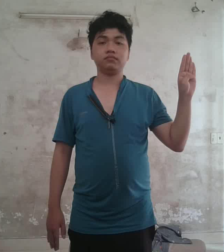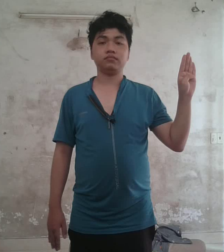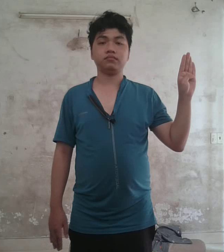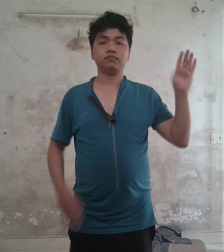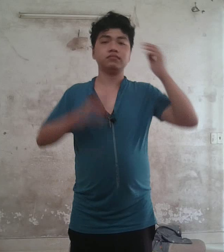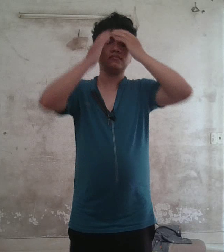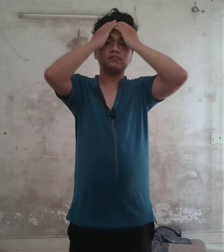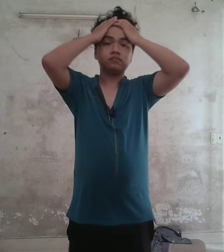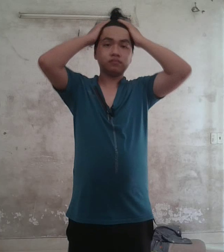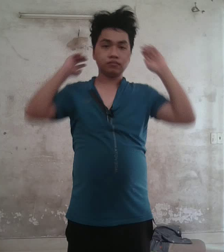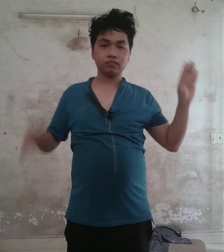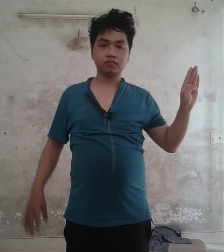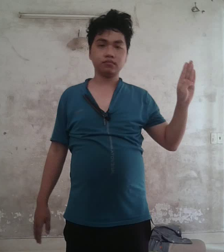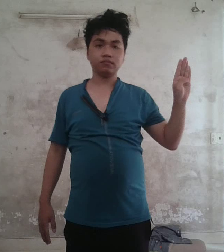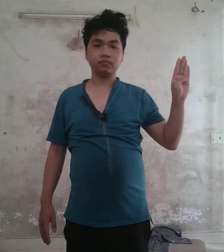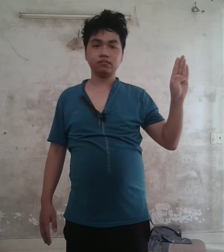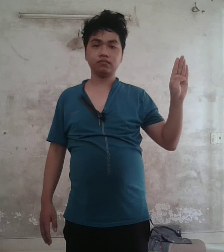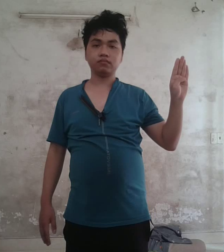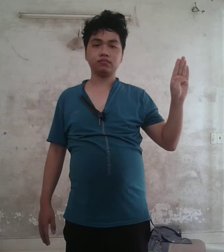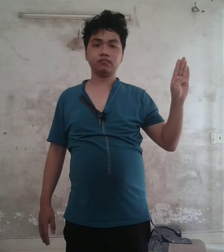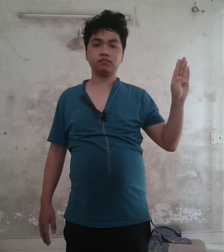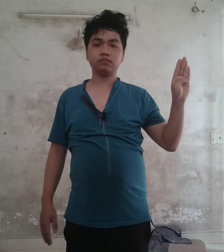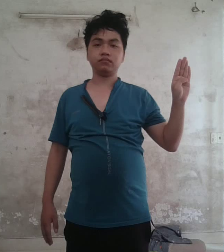b